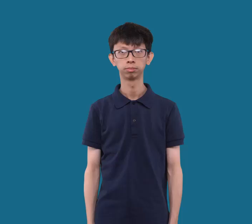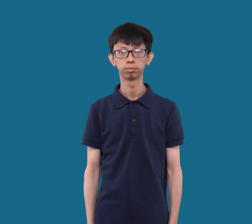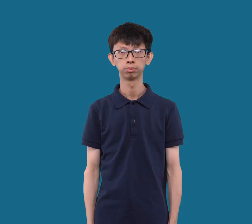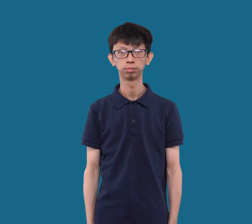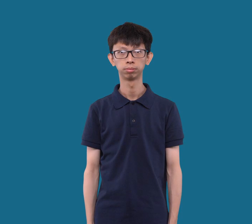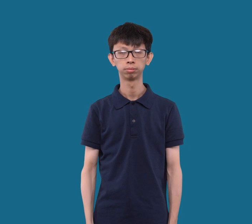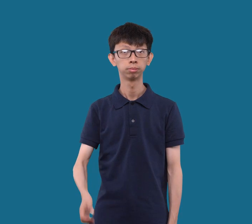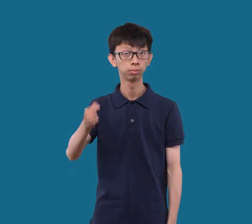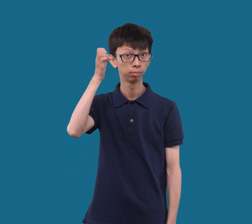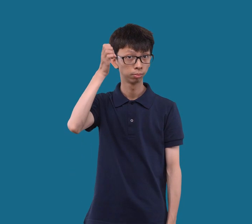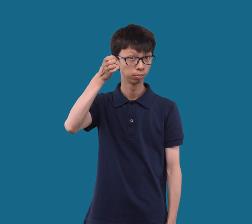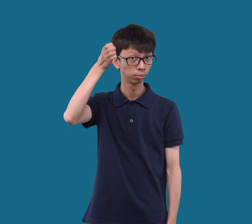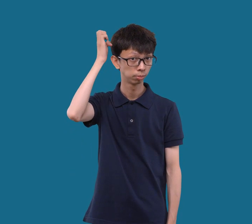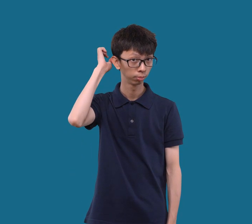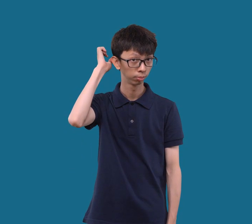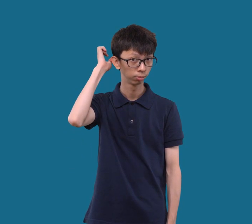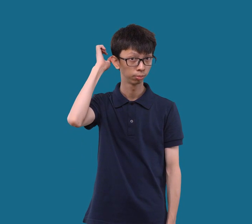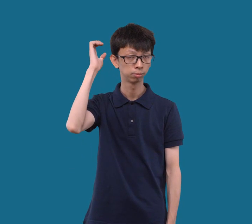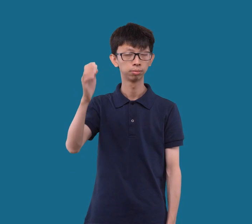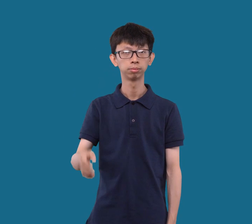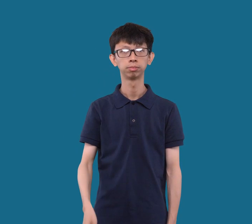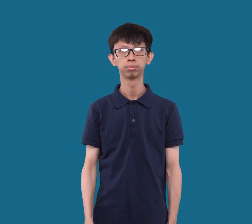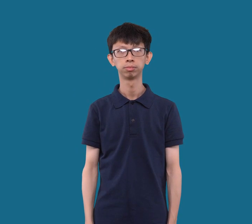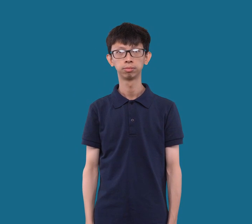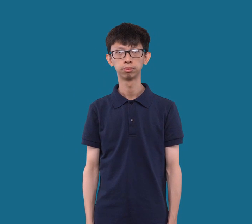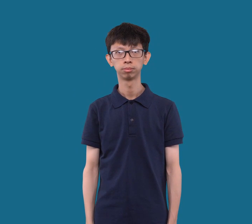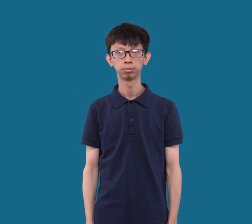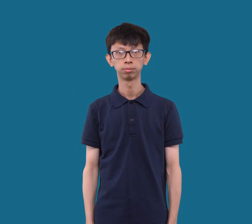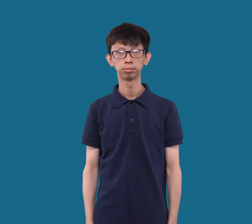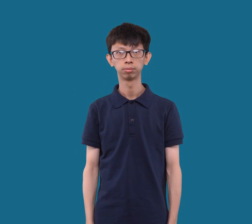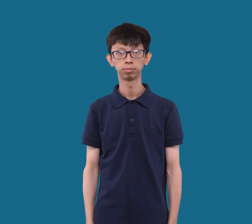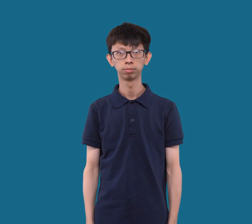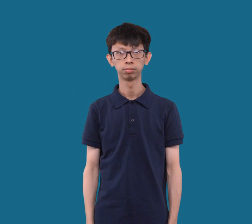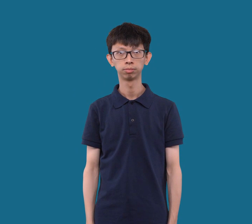Ê-ti-ô-pi-a (nước Ê-ti-ô-pi-a)